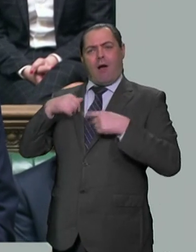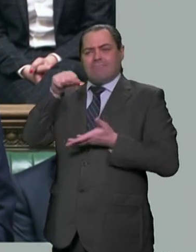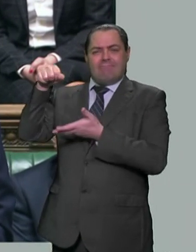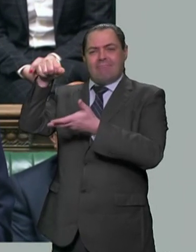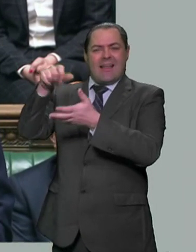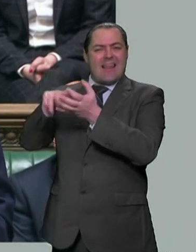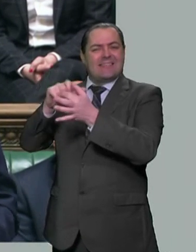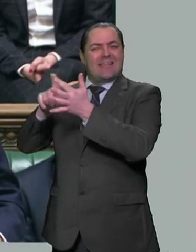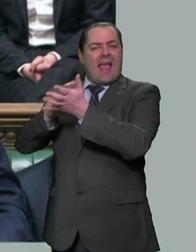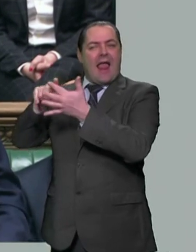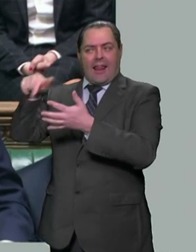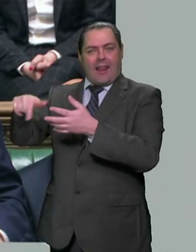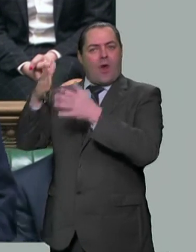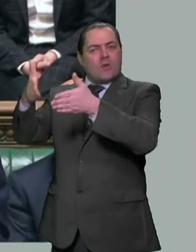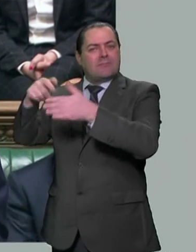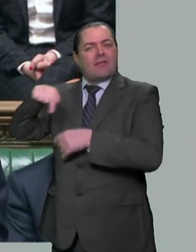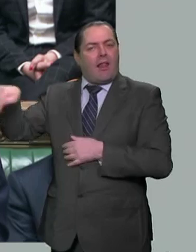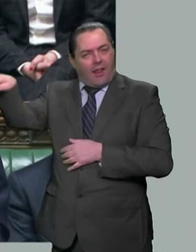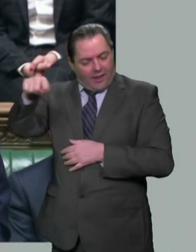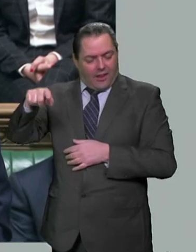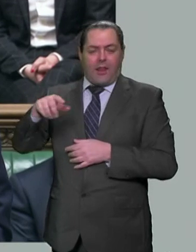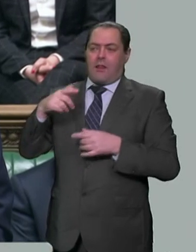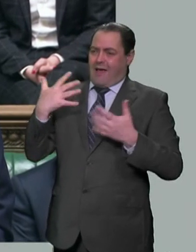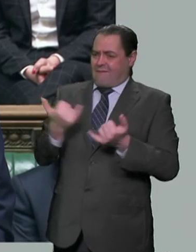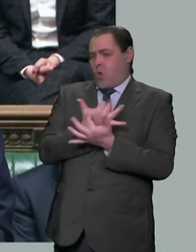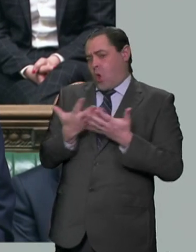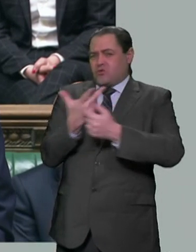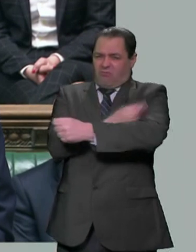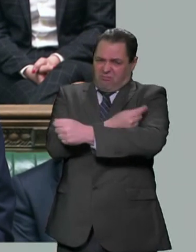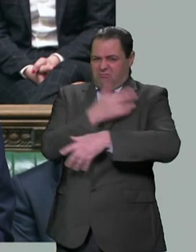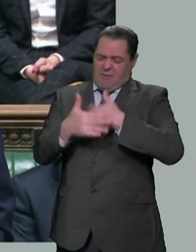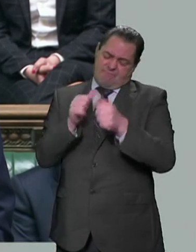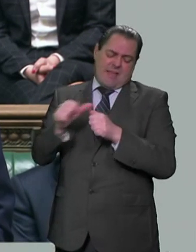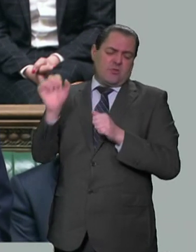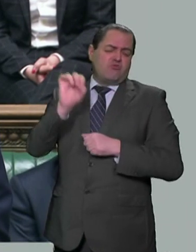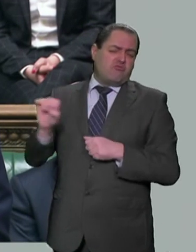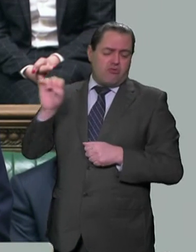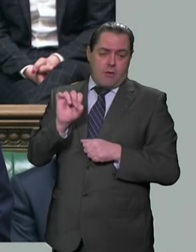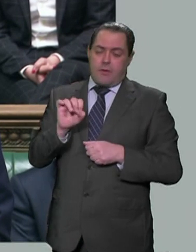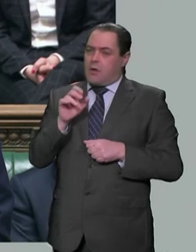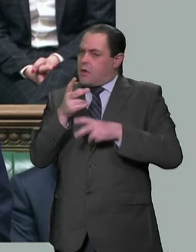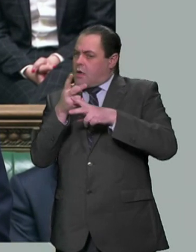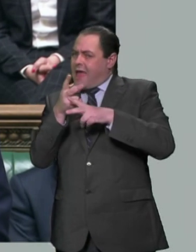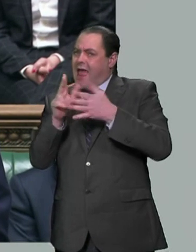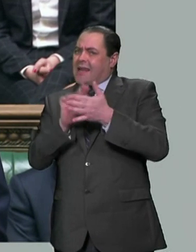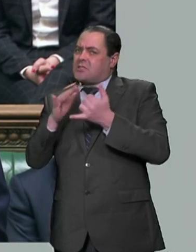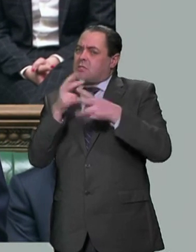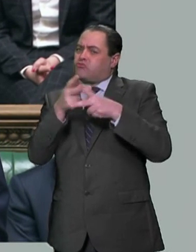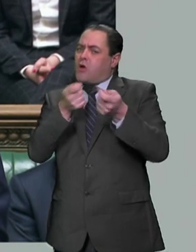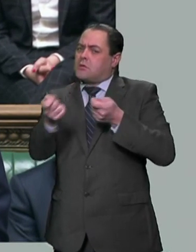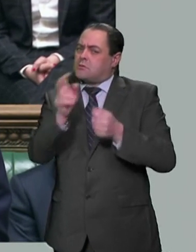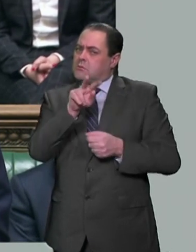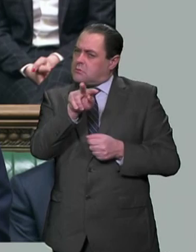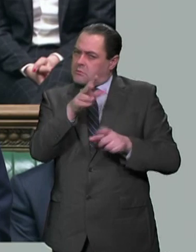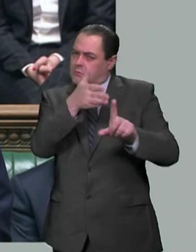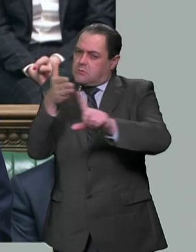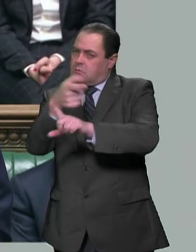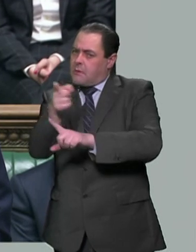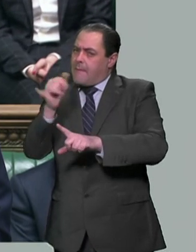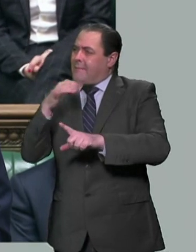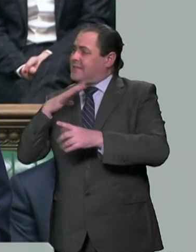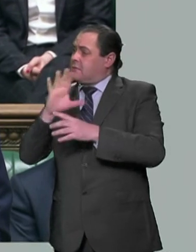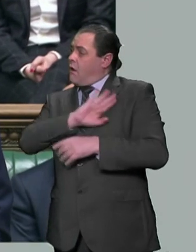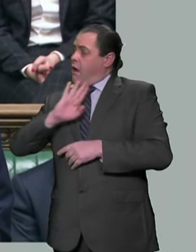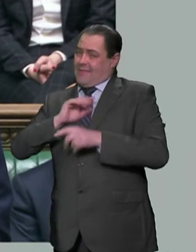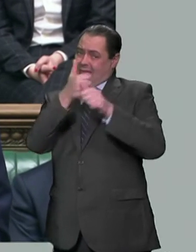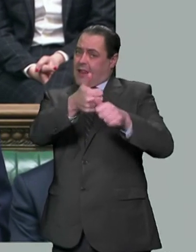We have bought more antivirals per person than anywhere else in Europe, and we are working to identify those trusts that are most likely to need military support, so that that can be prepared now.